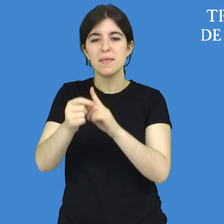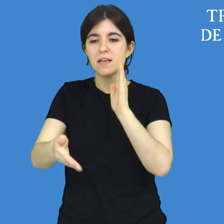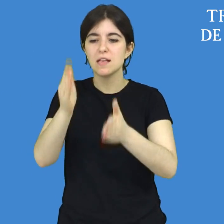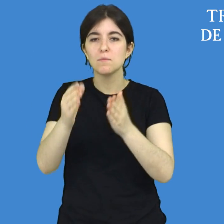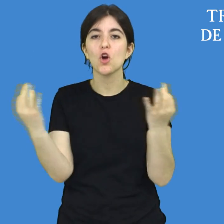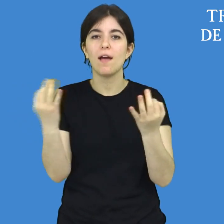terapia